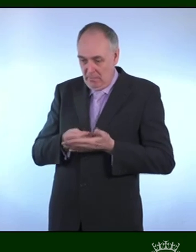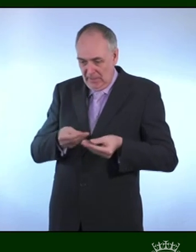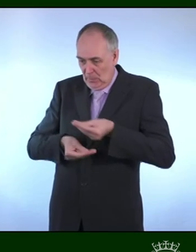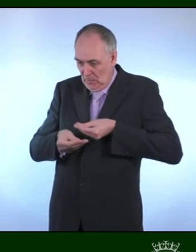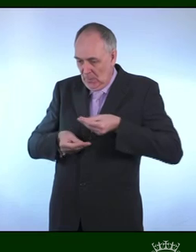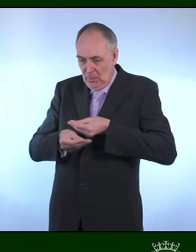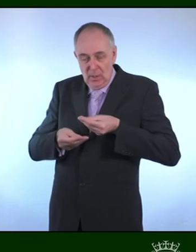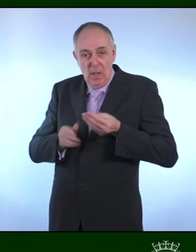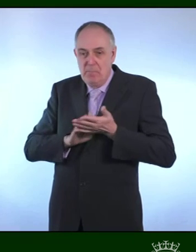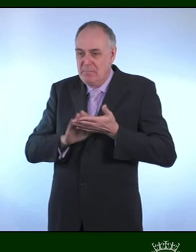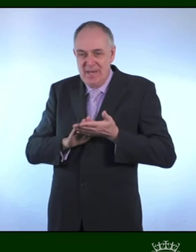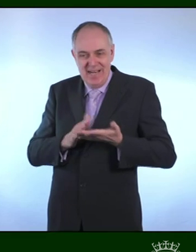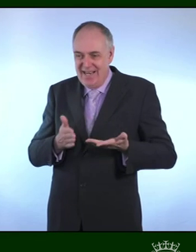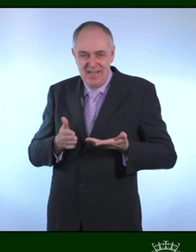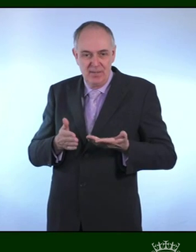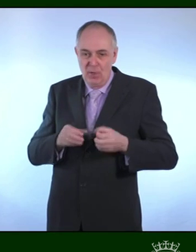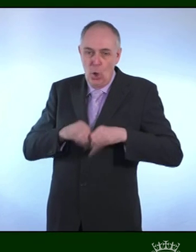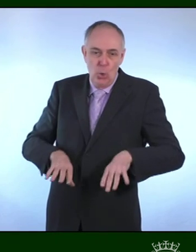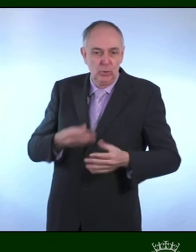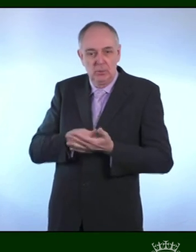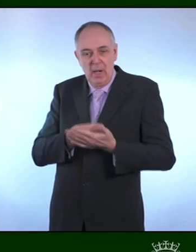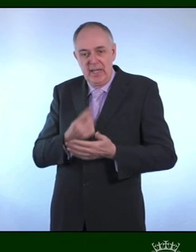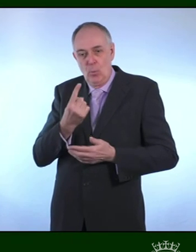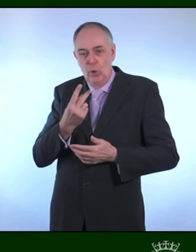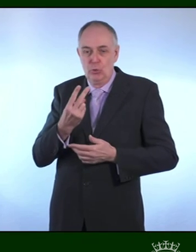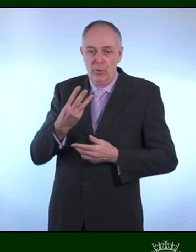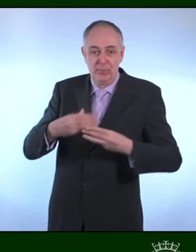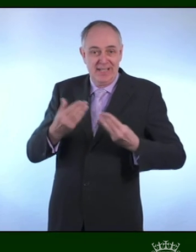A few days’ pay lost is catastrophic for them.